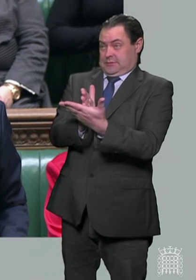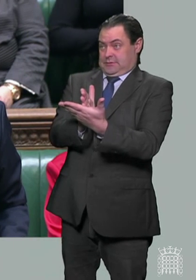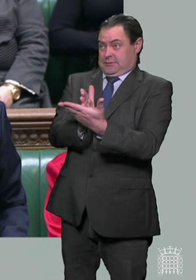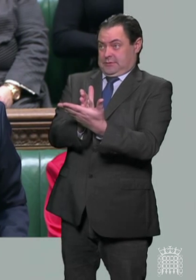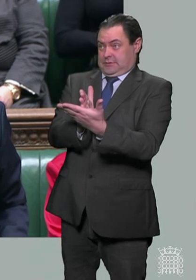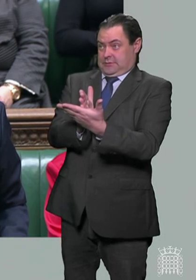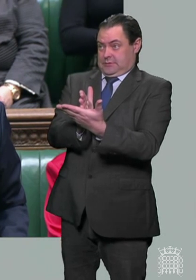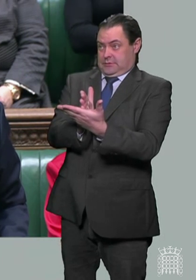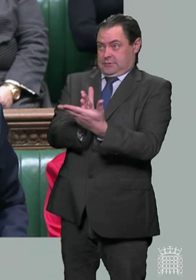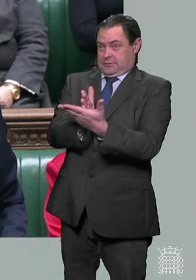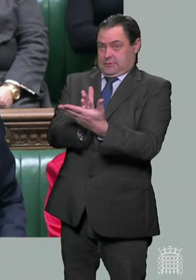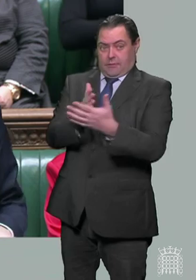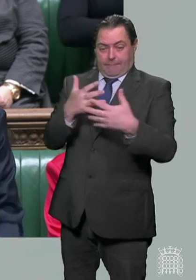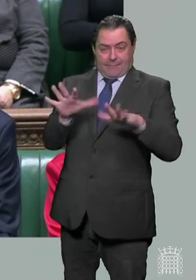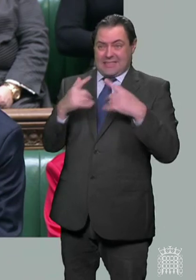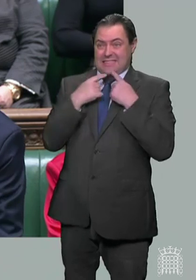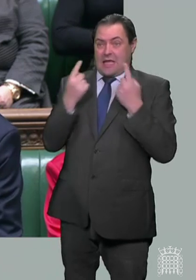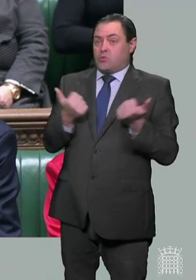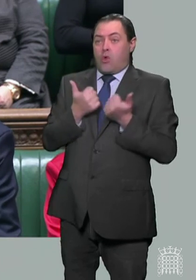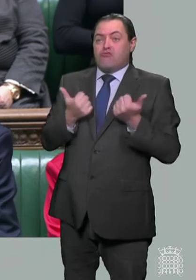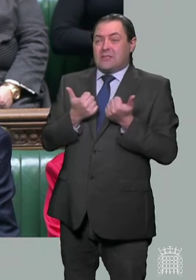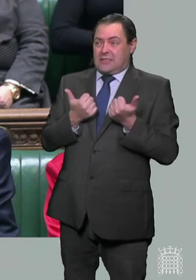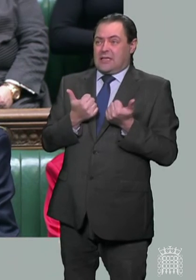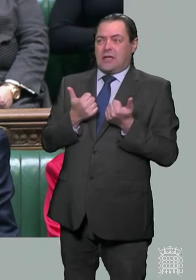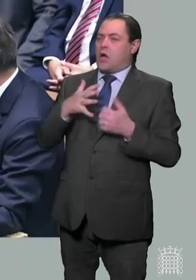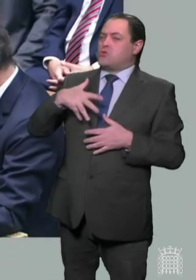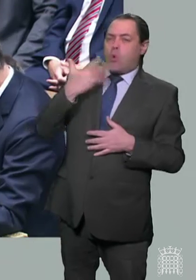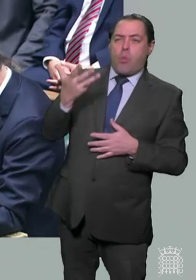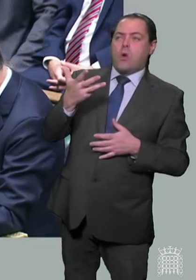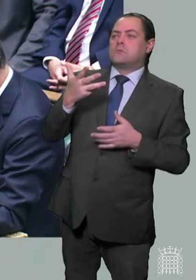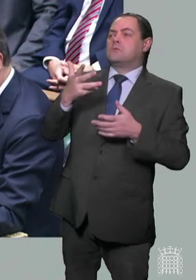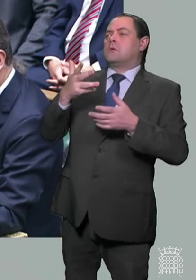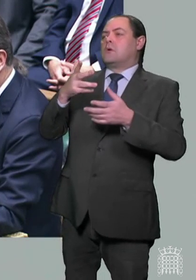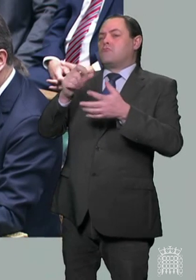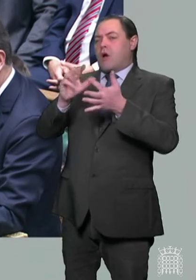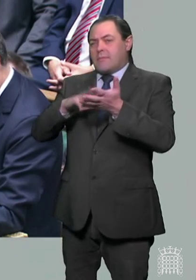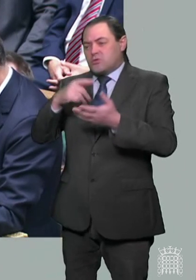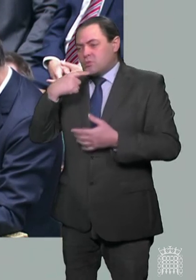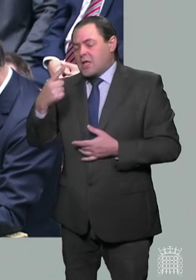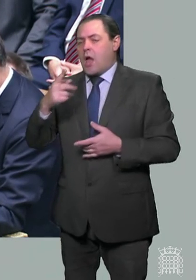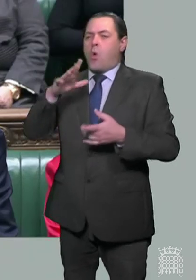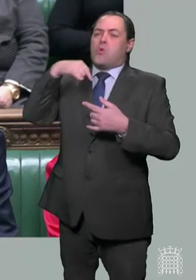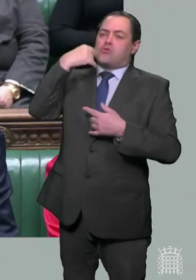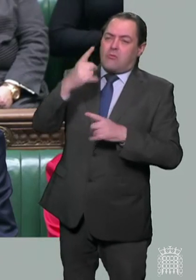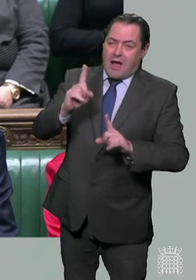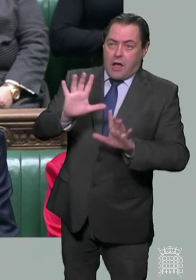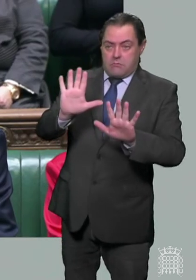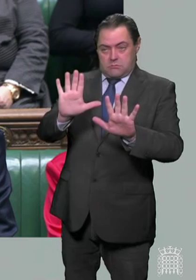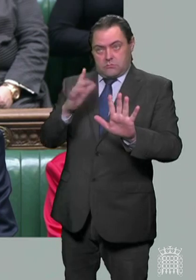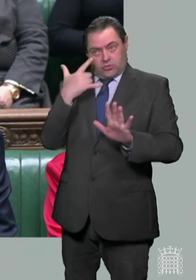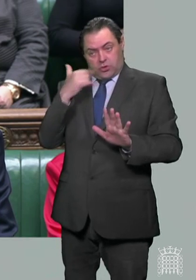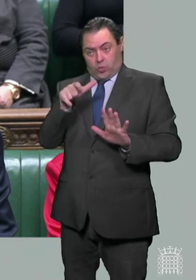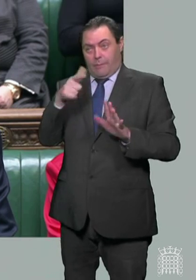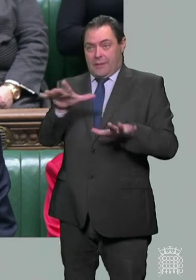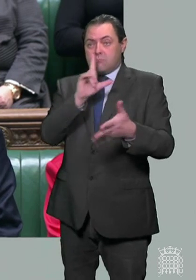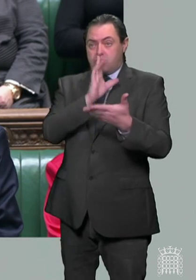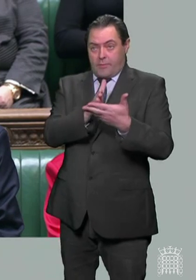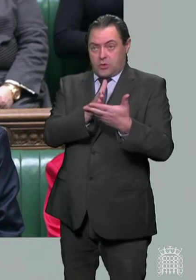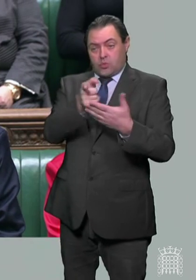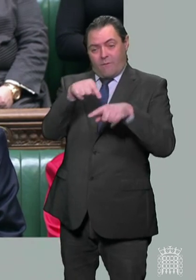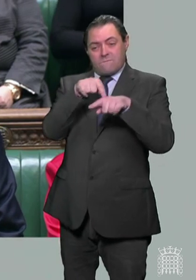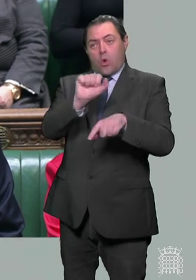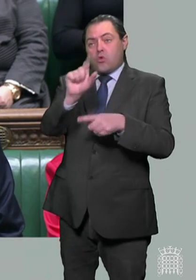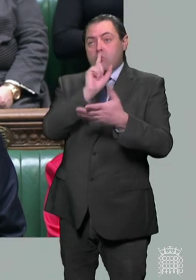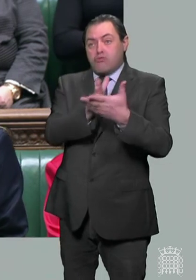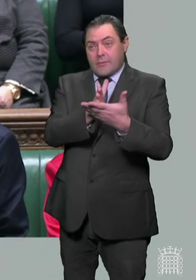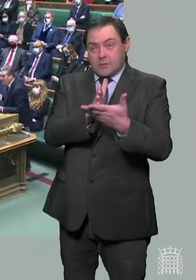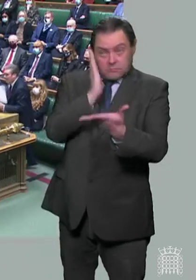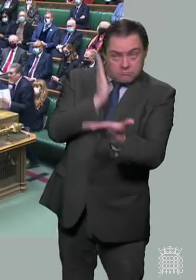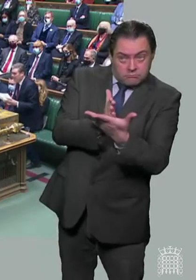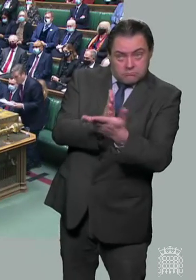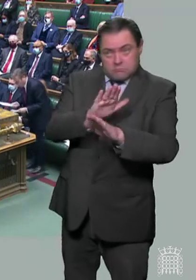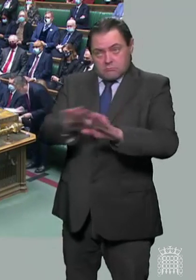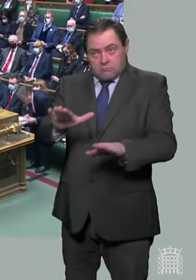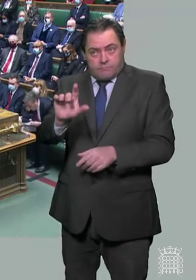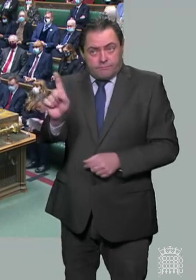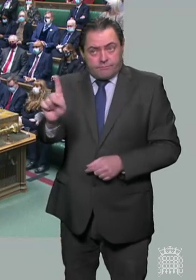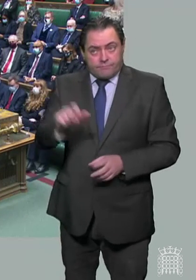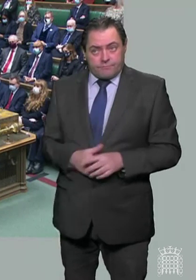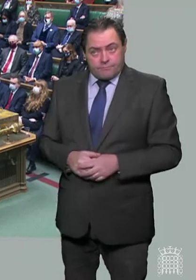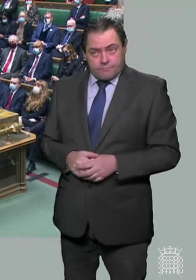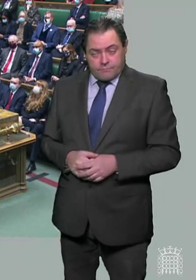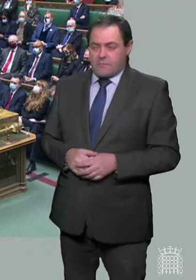It has already been made, so I do not want the Prime Minister fobbing off the House about waiting until tomorrow; he can say today: will he stick by that promise, yes or no?